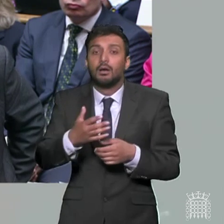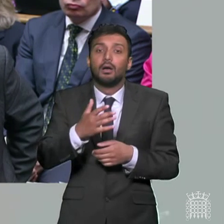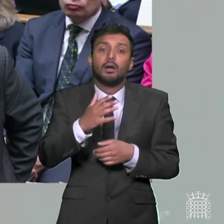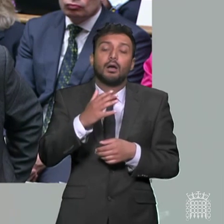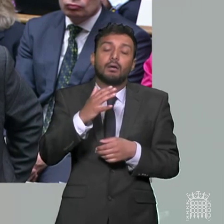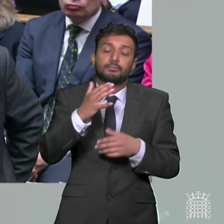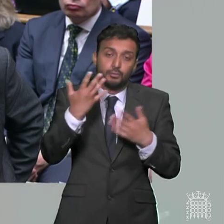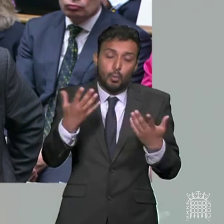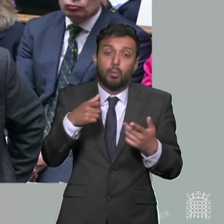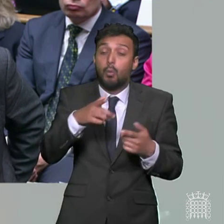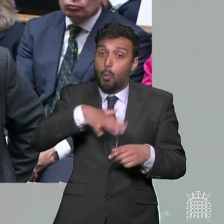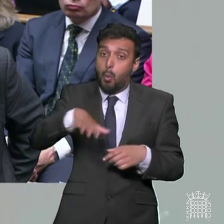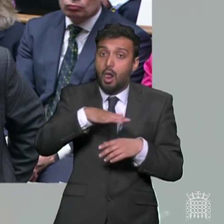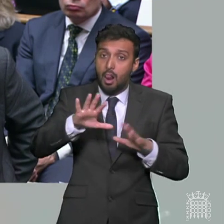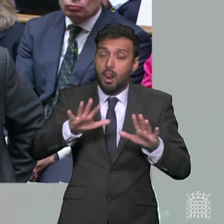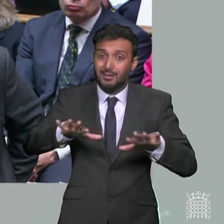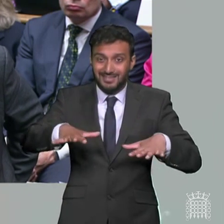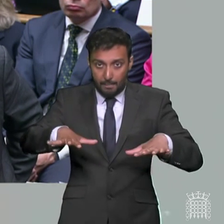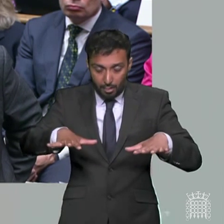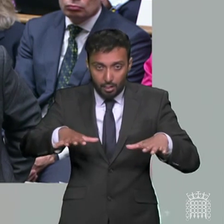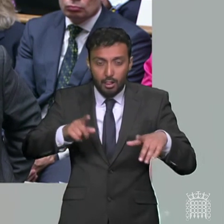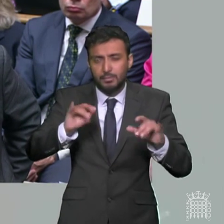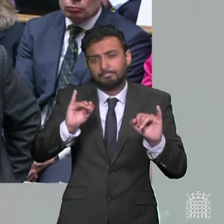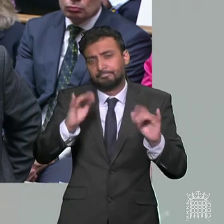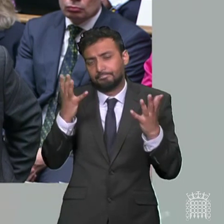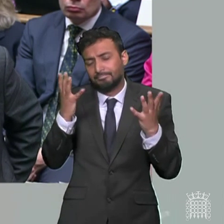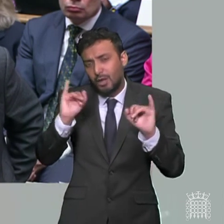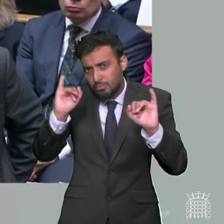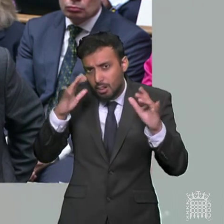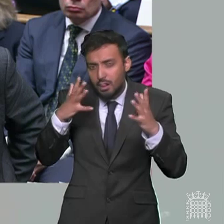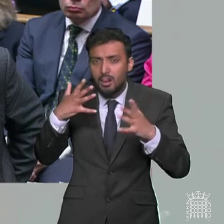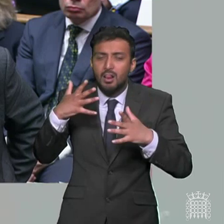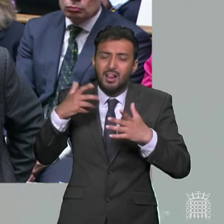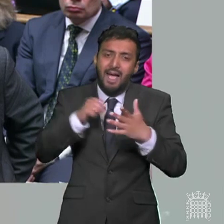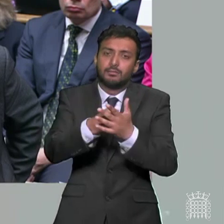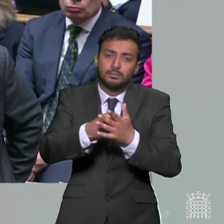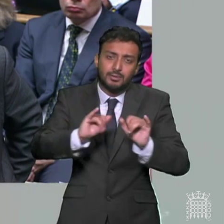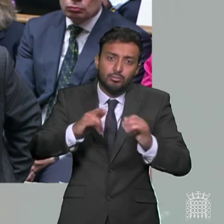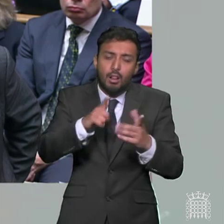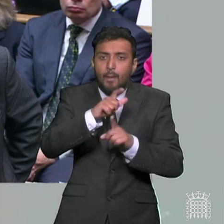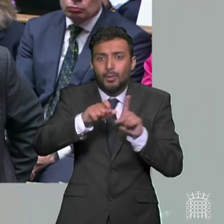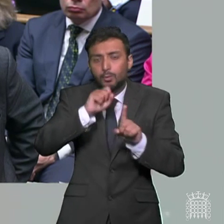Everyone is in a stable condition. Clearly, this is a tragic accident that will stay with the community for some time.